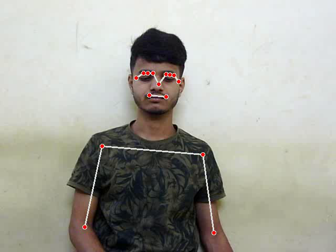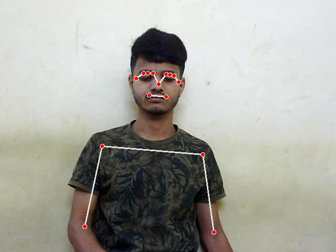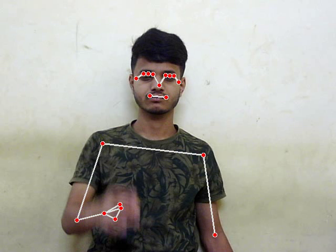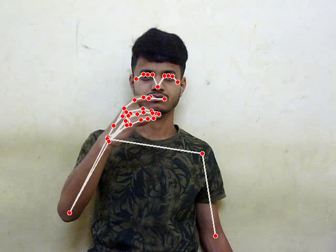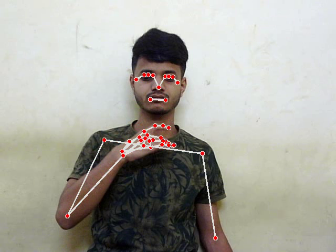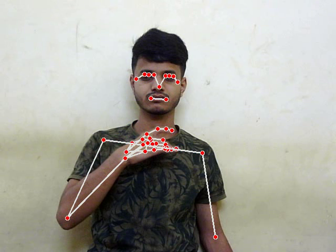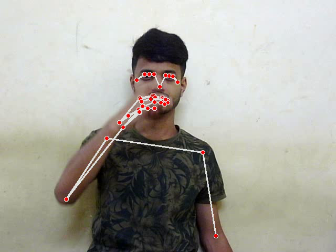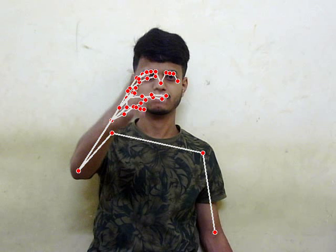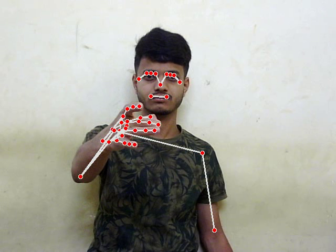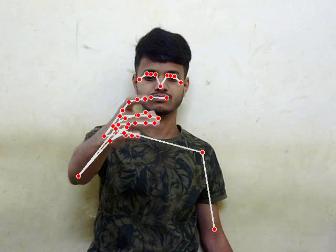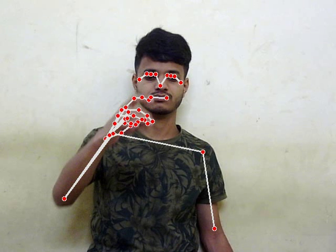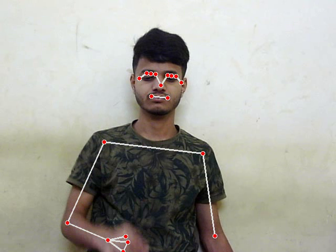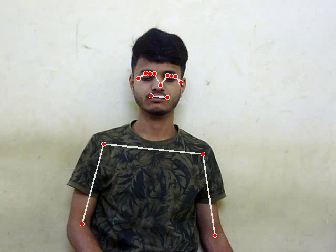like